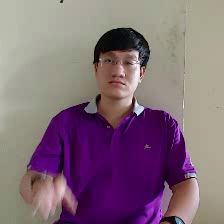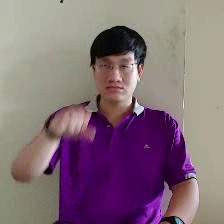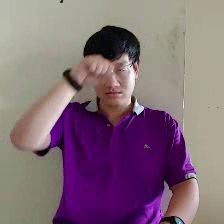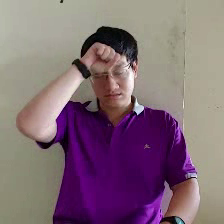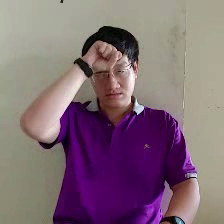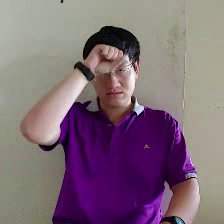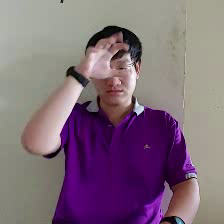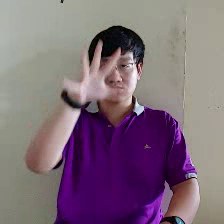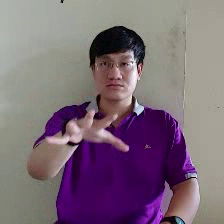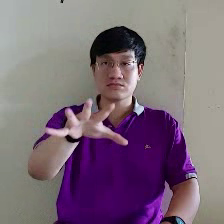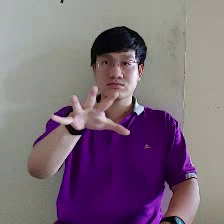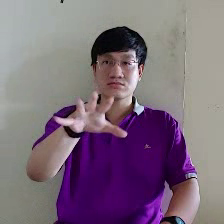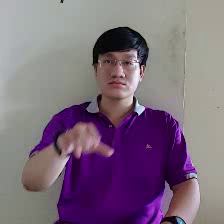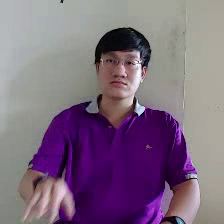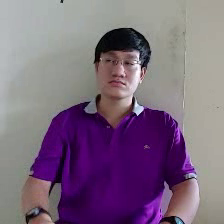Dạy dỗ